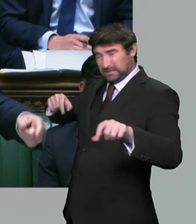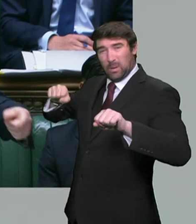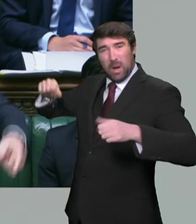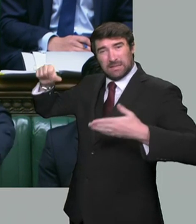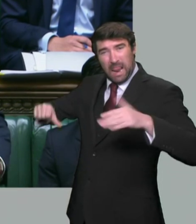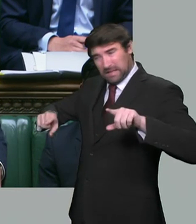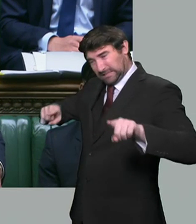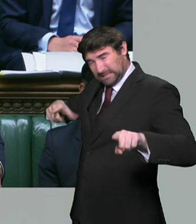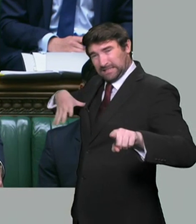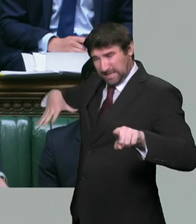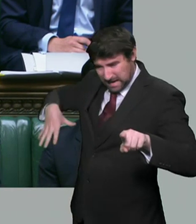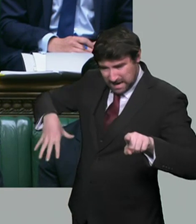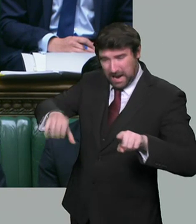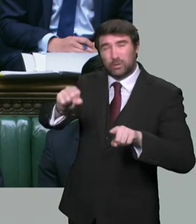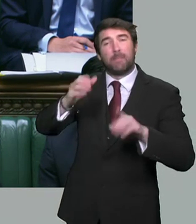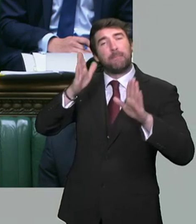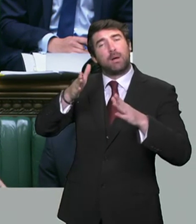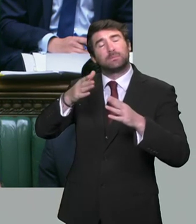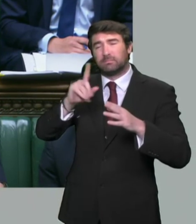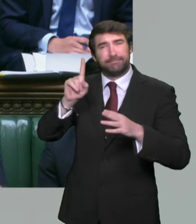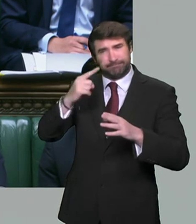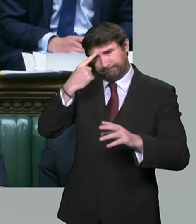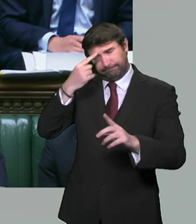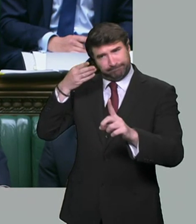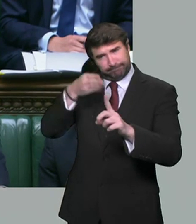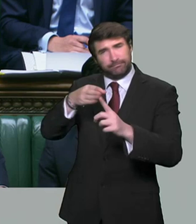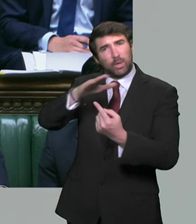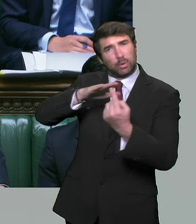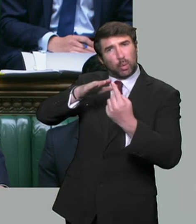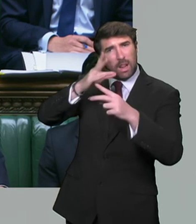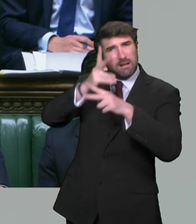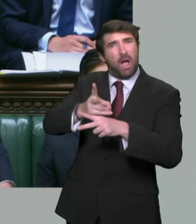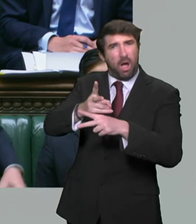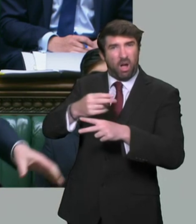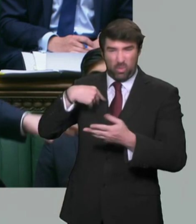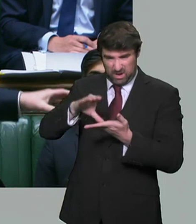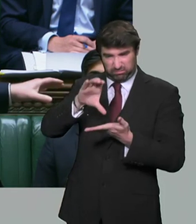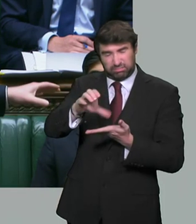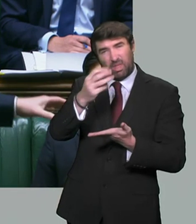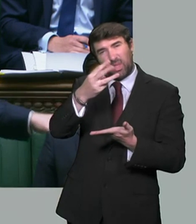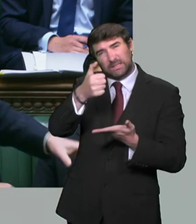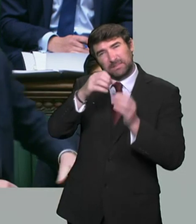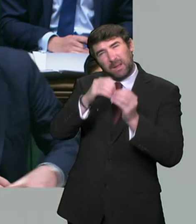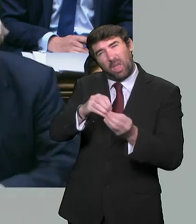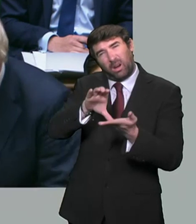We are putting another £36 billion in. What I would like to know from the leader of the Labour party is: what is he going to do tonight?